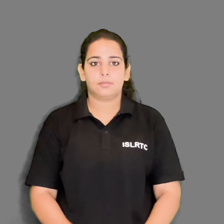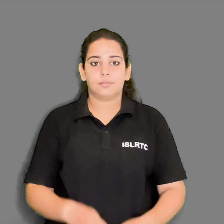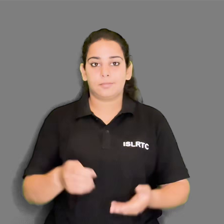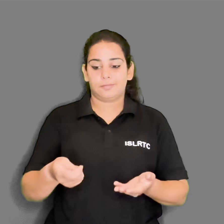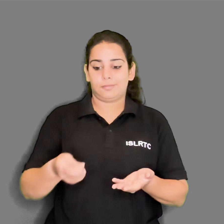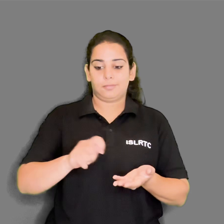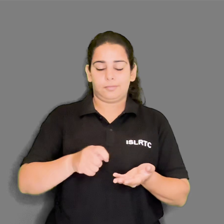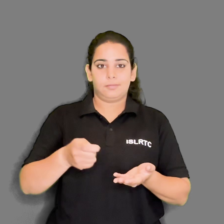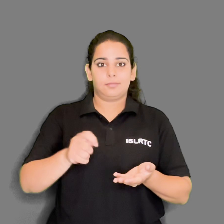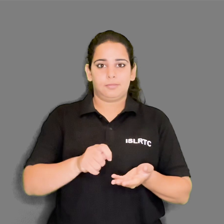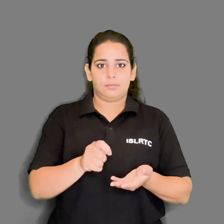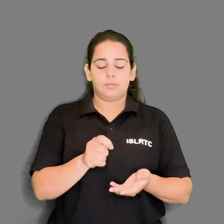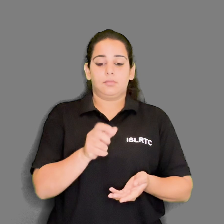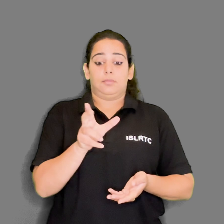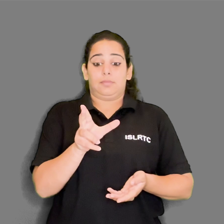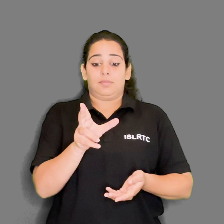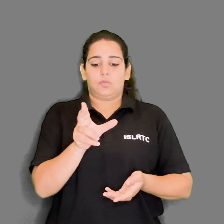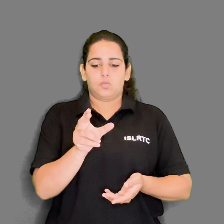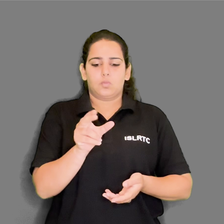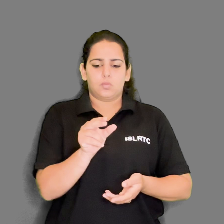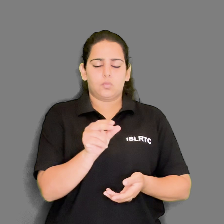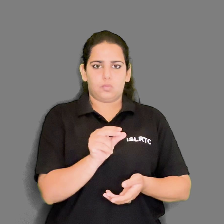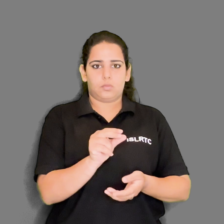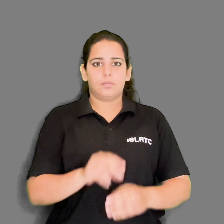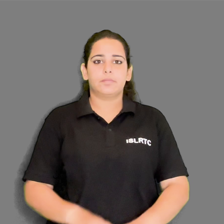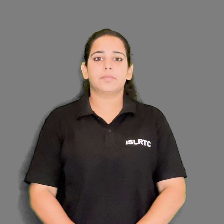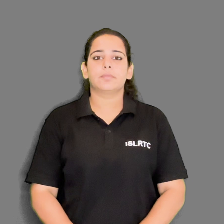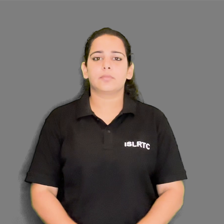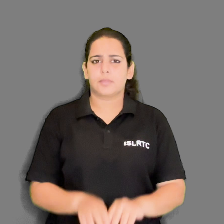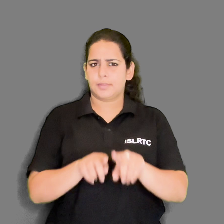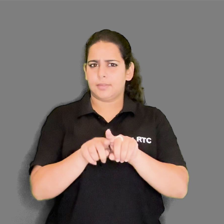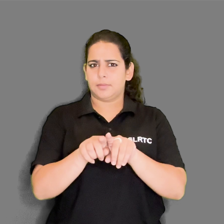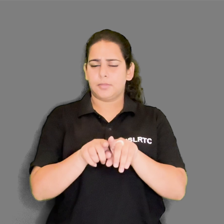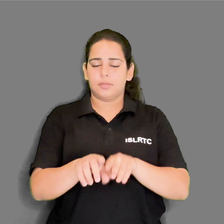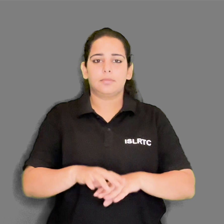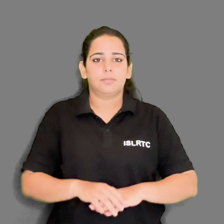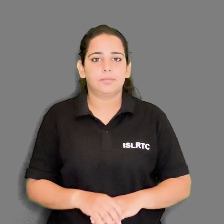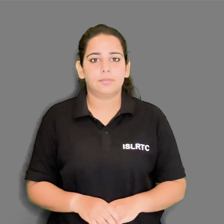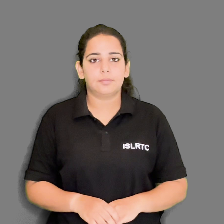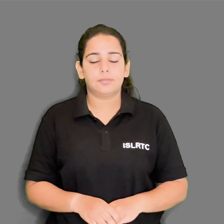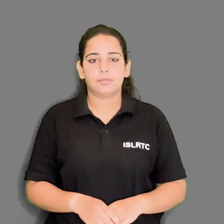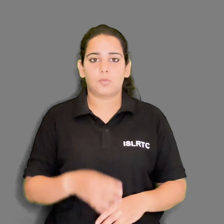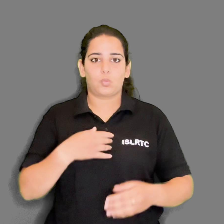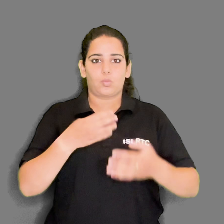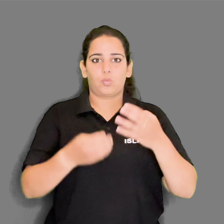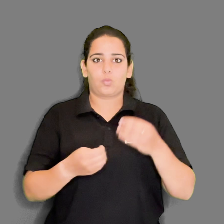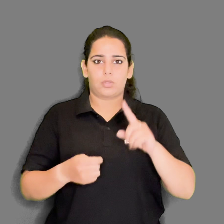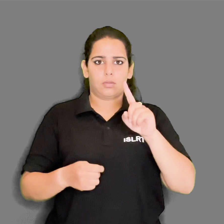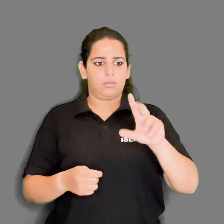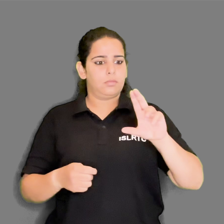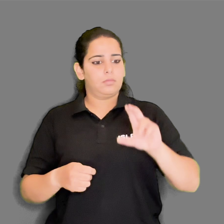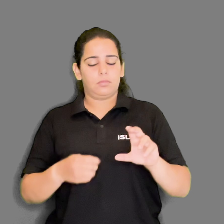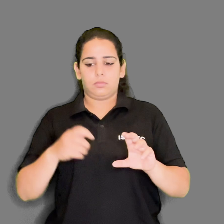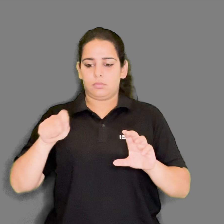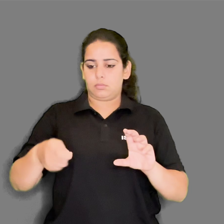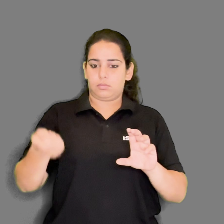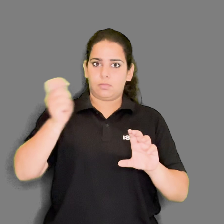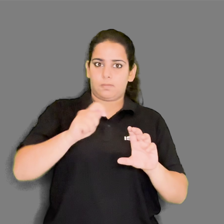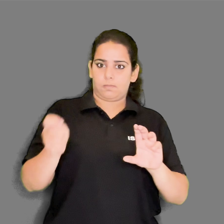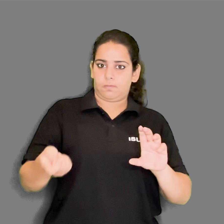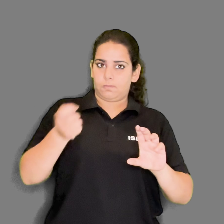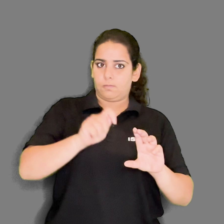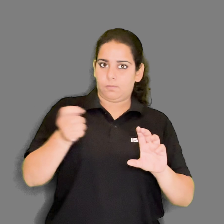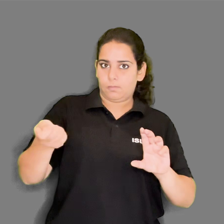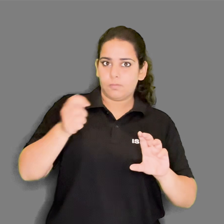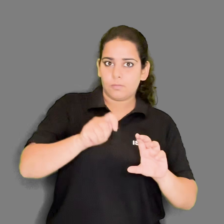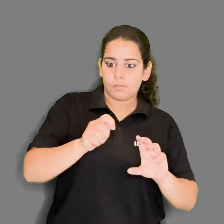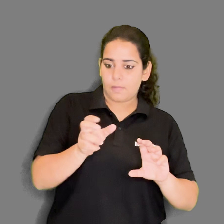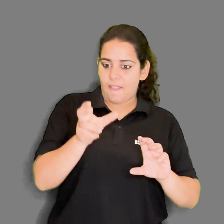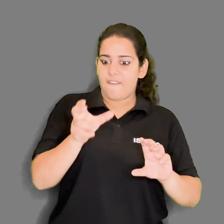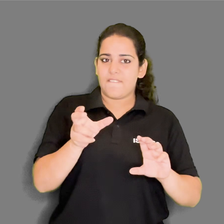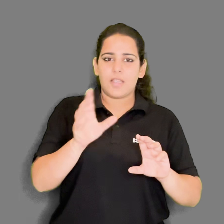Capacity The maximum amount that something can contain